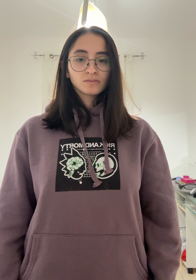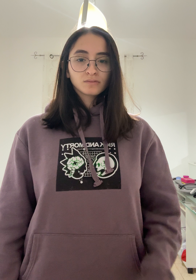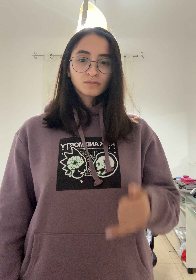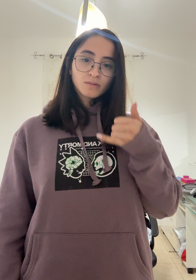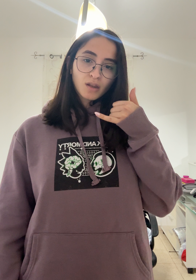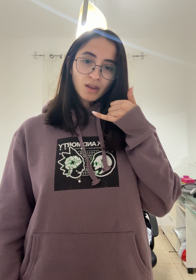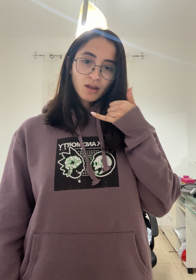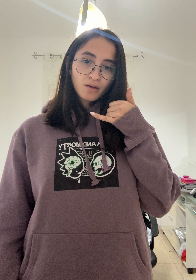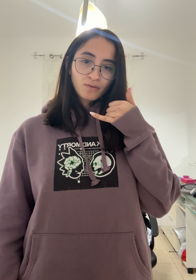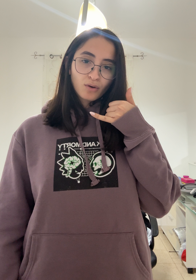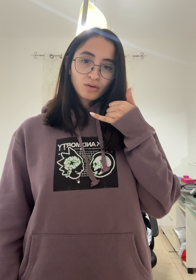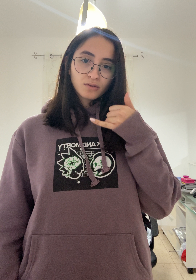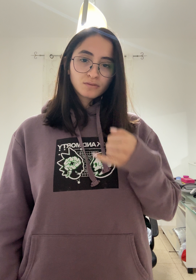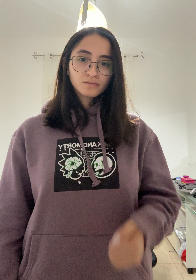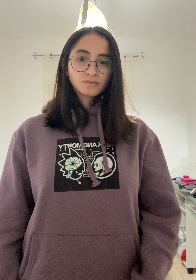טלפון